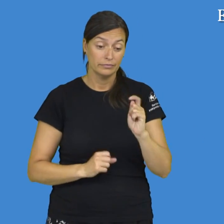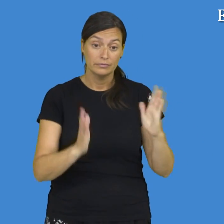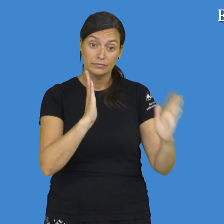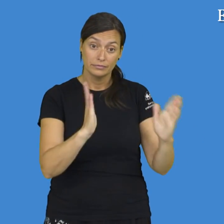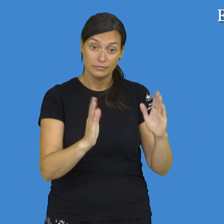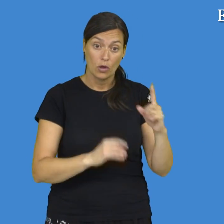época